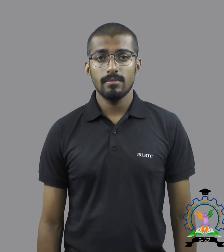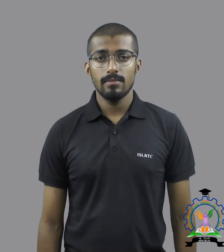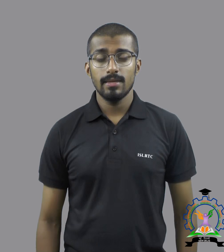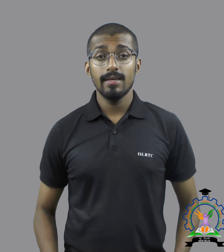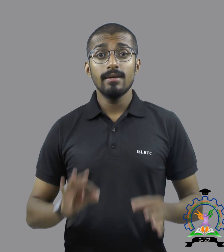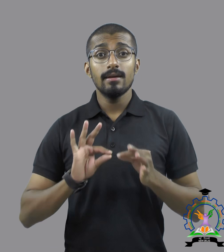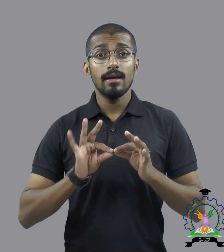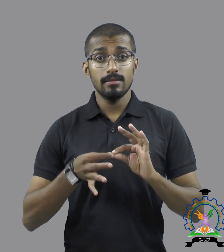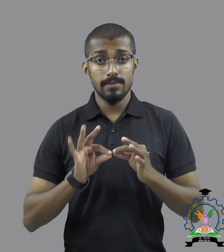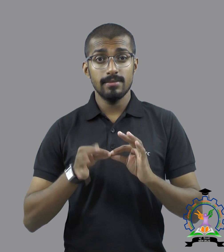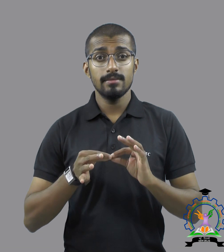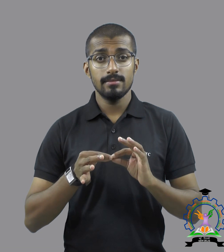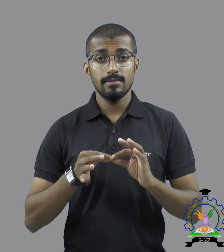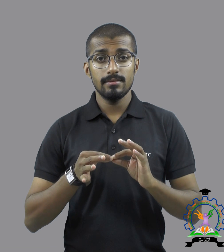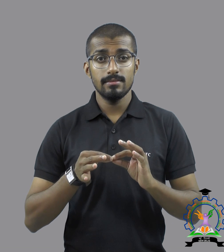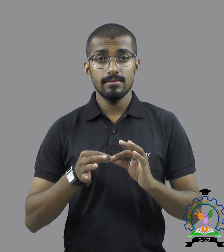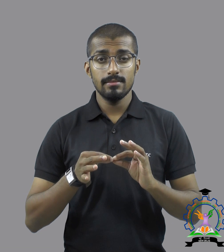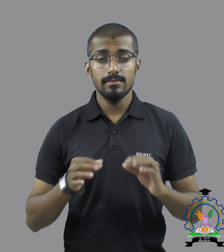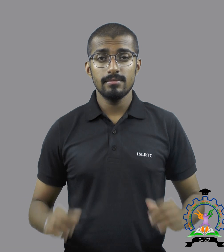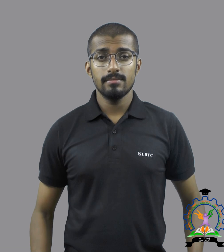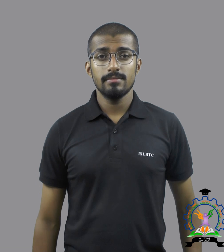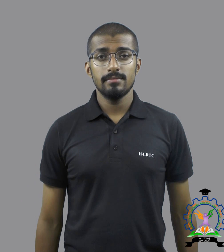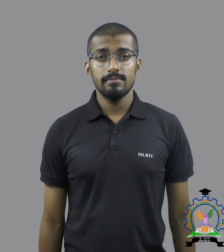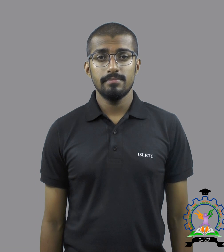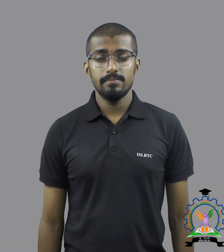Interpret